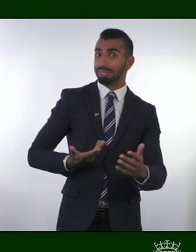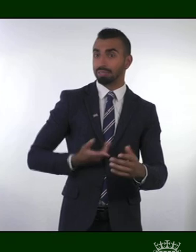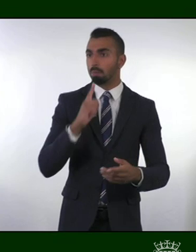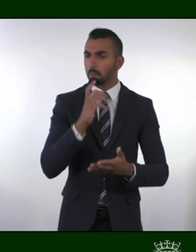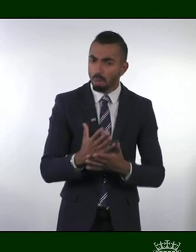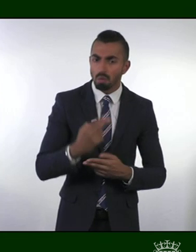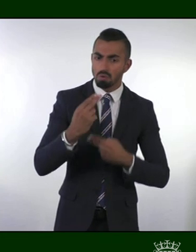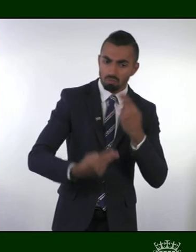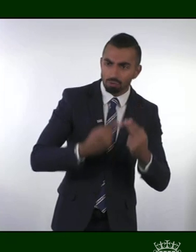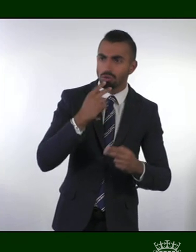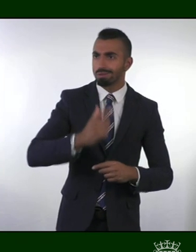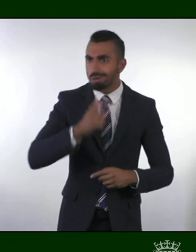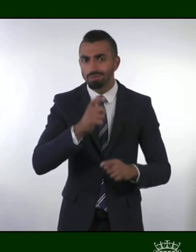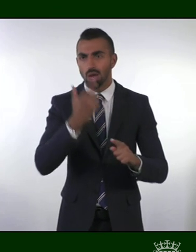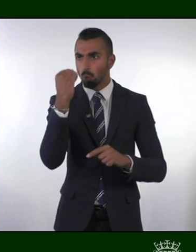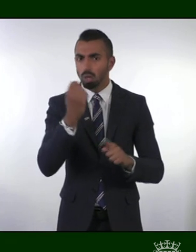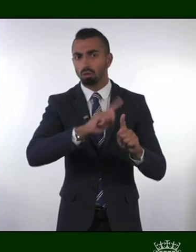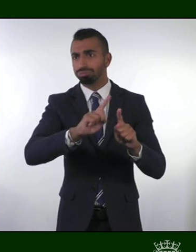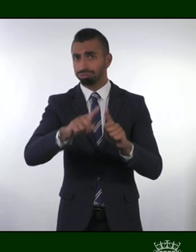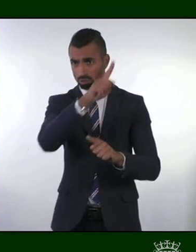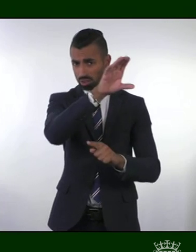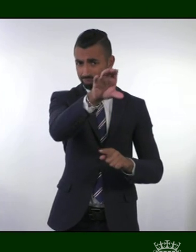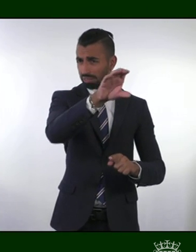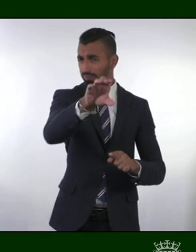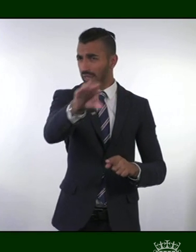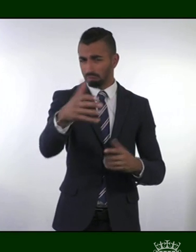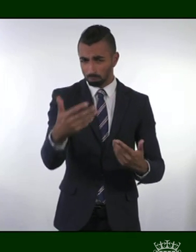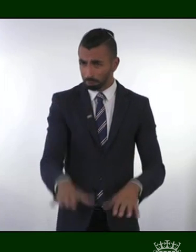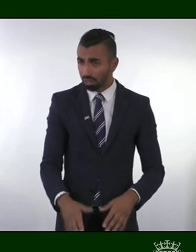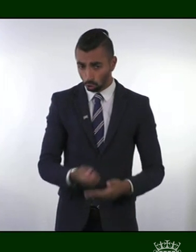It has been a lifeline for small shops and businesses up and down the country.